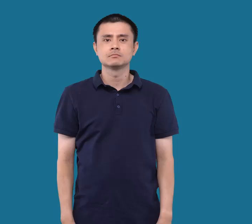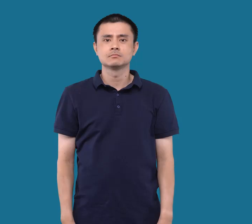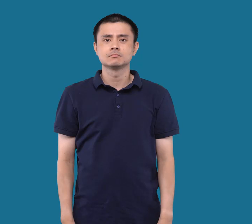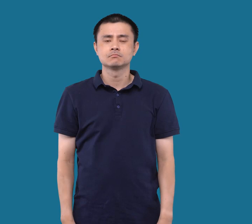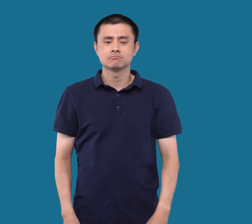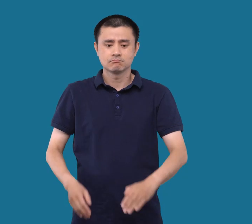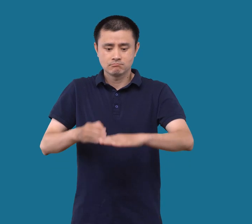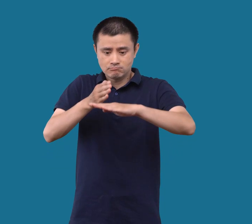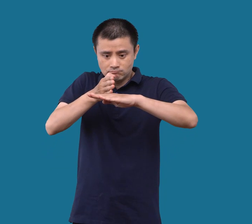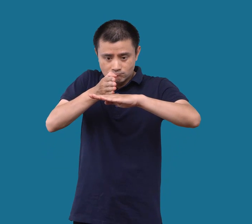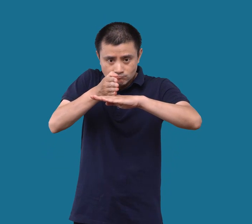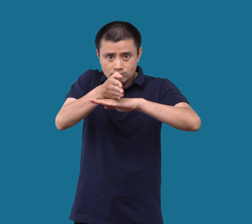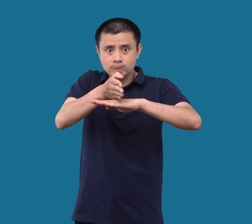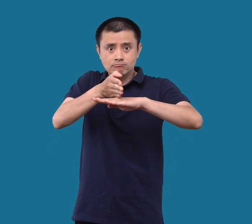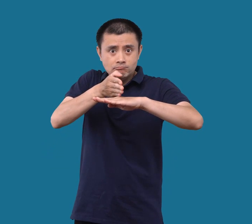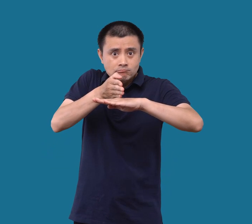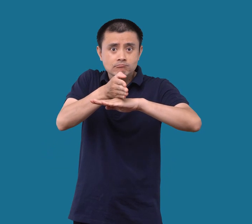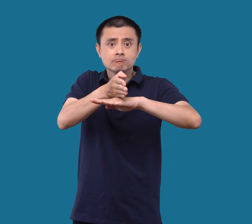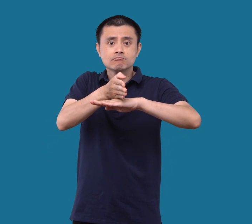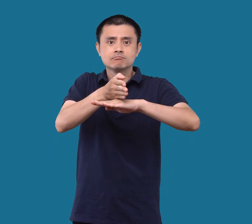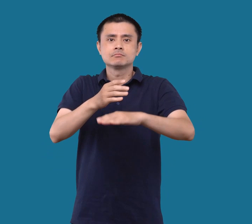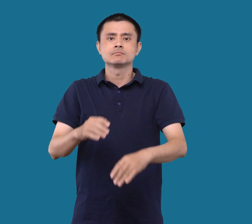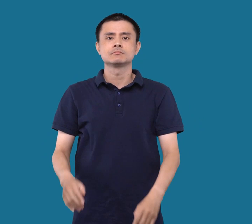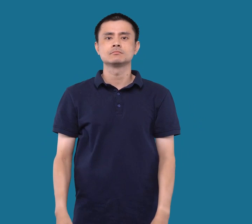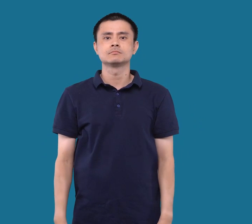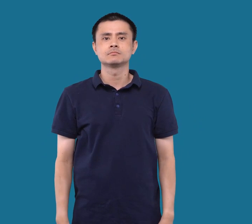cưa